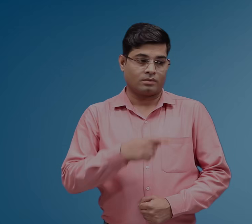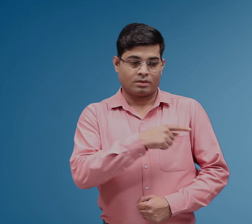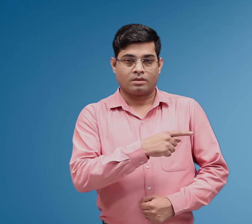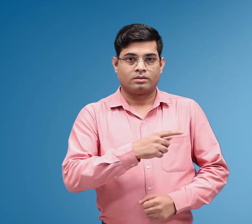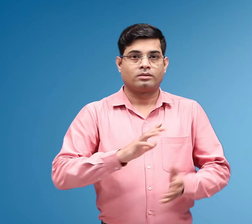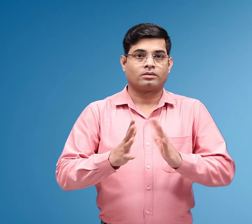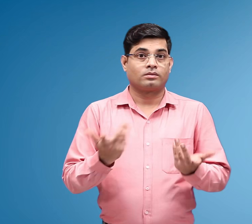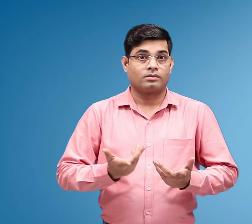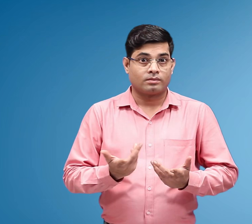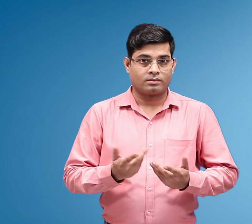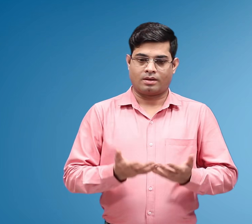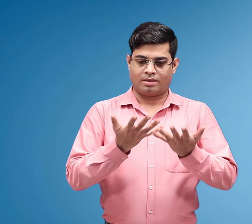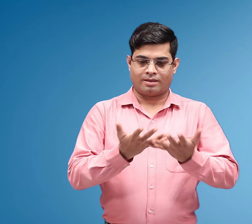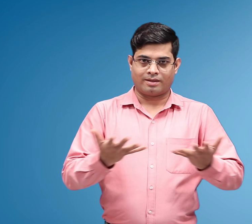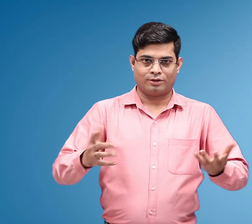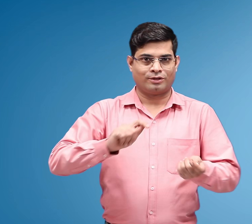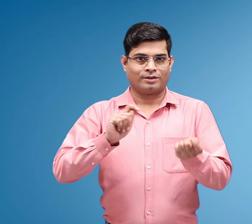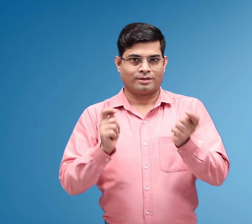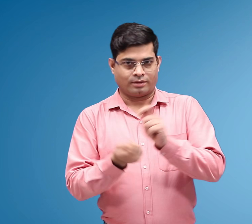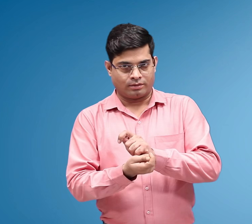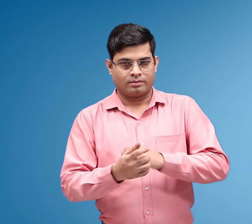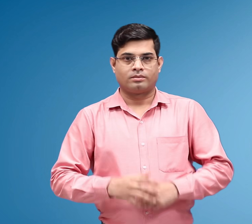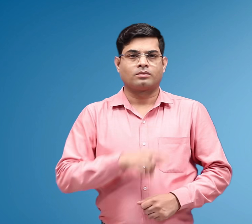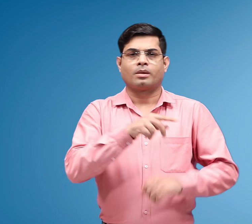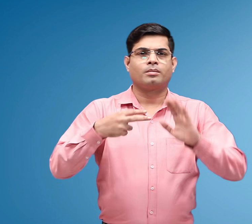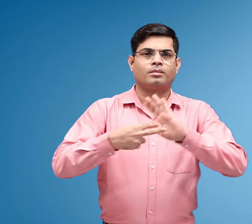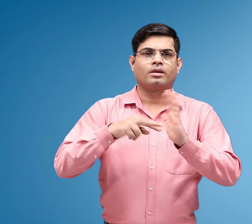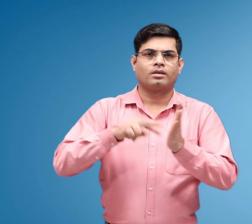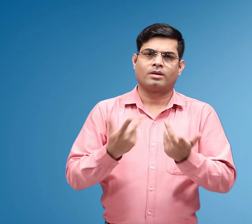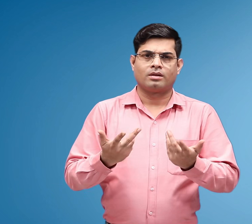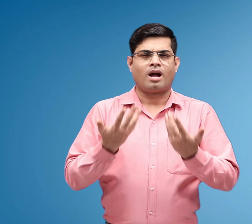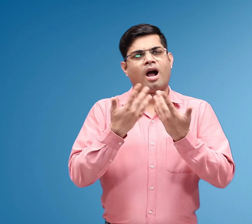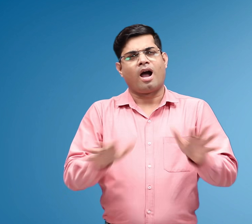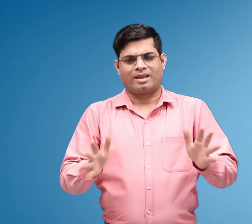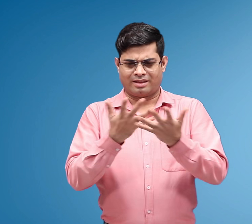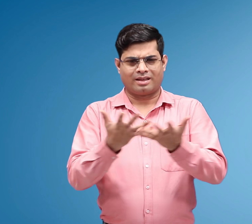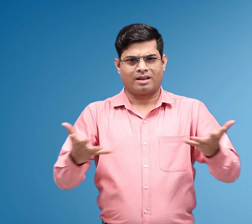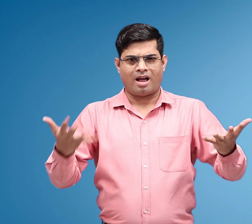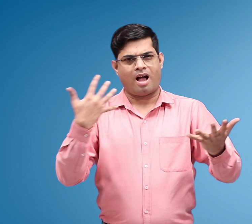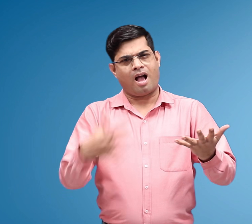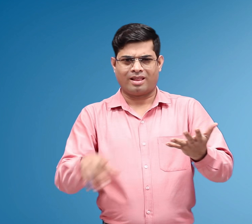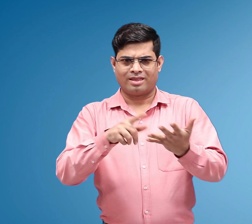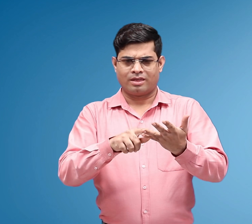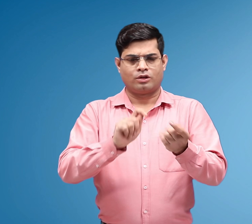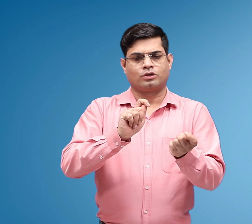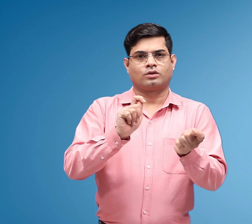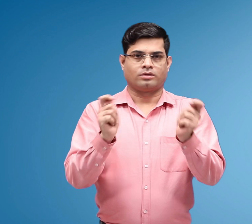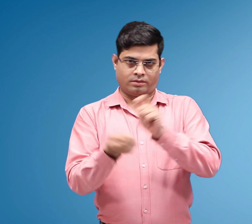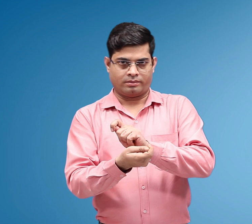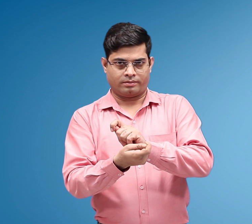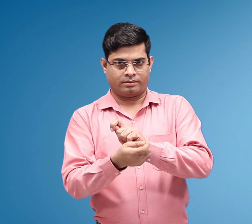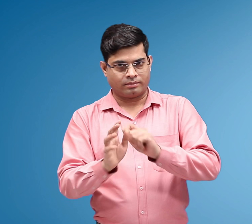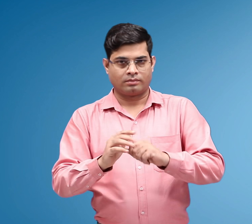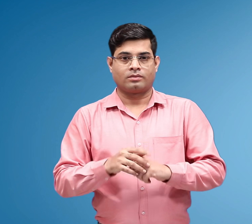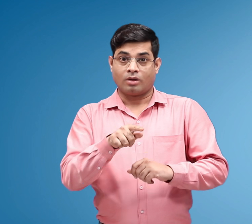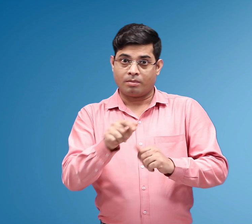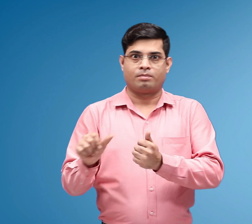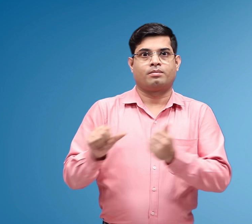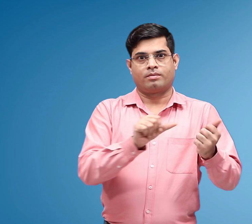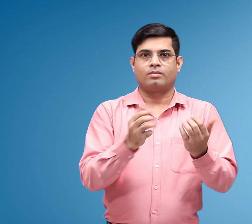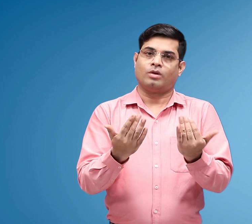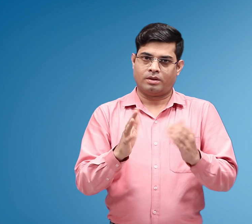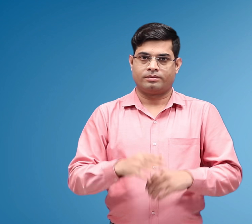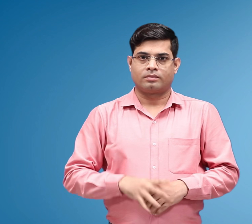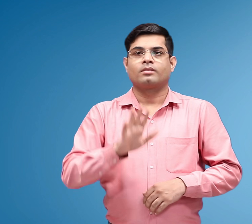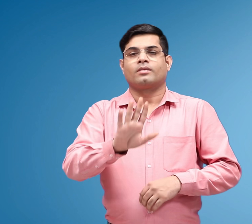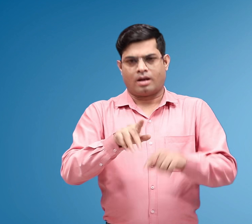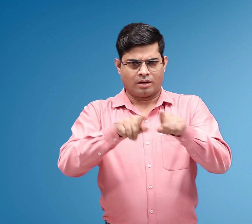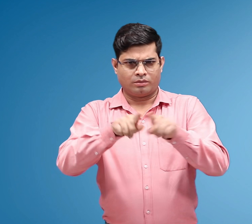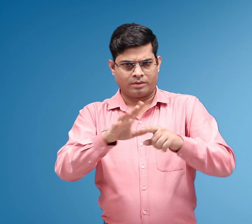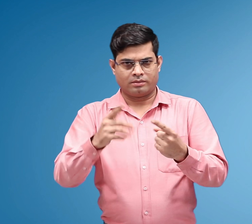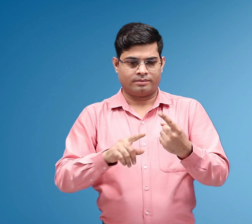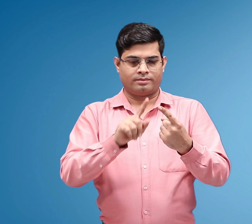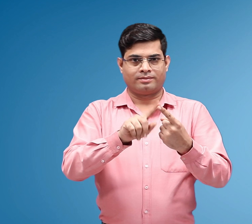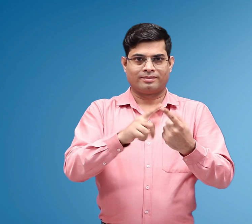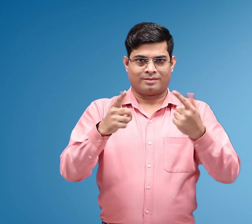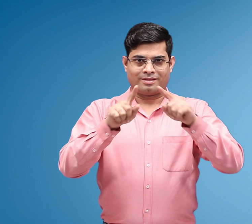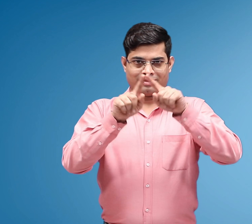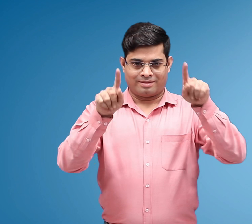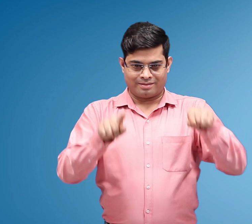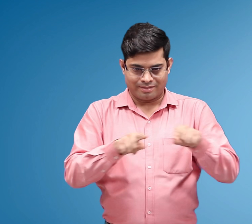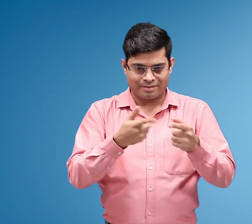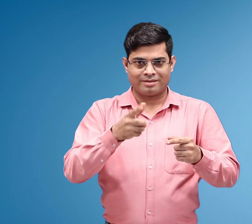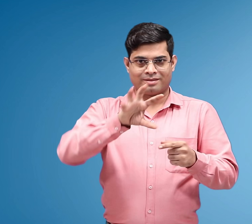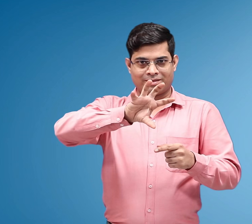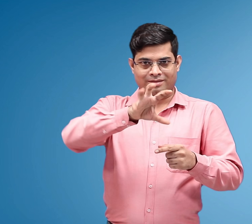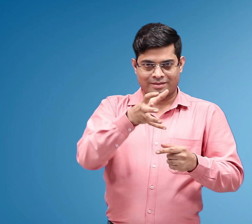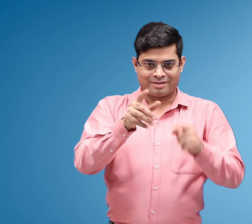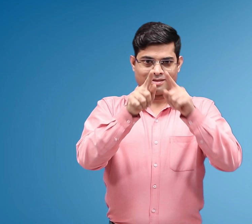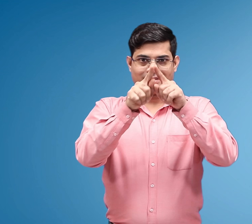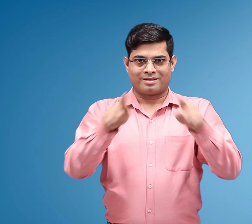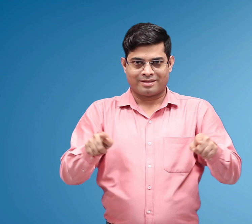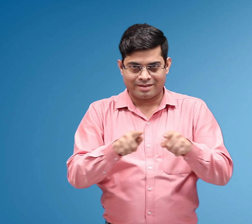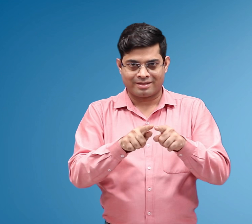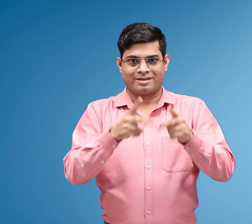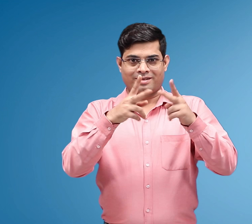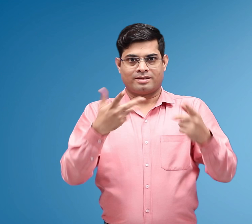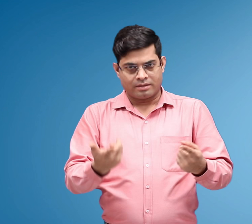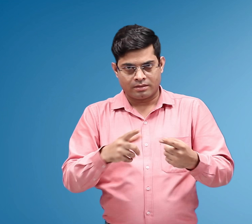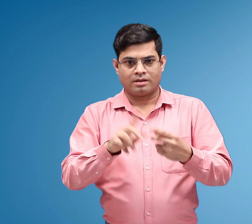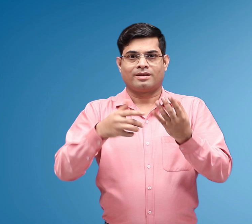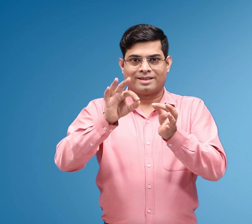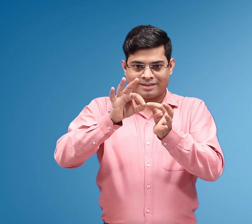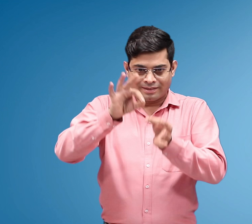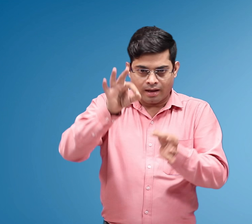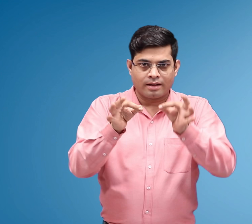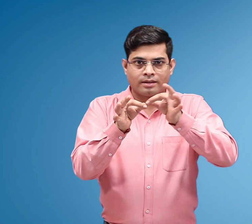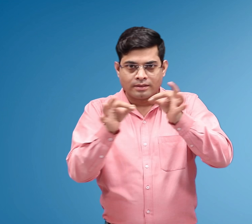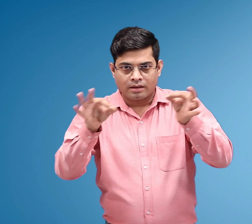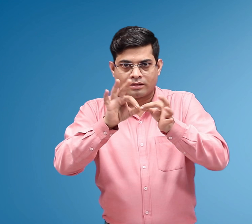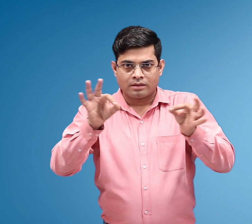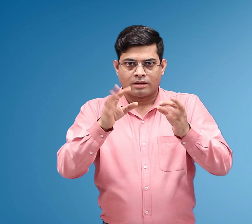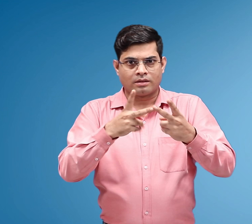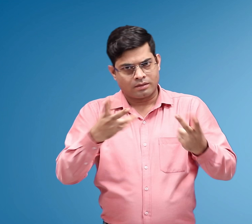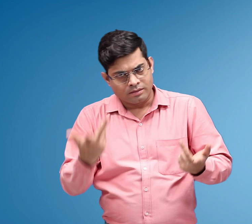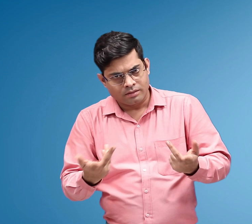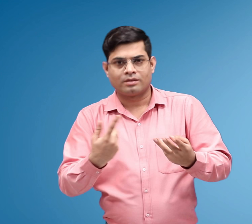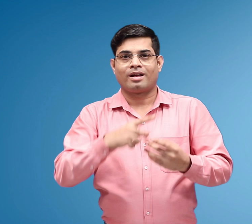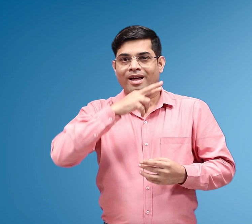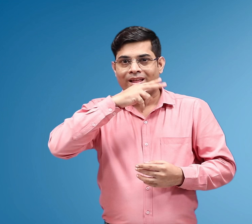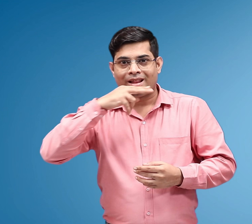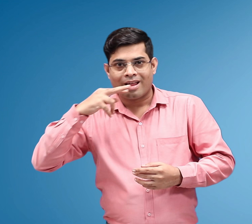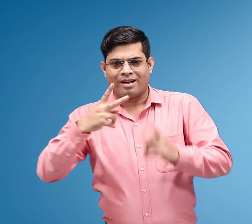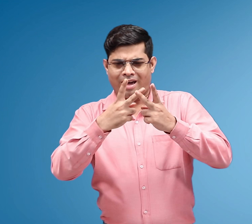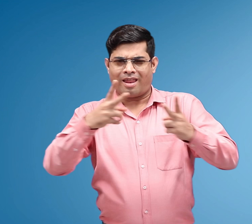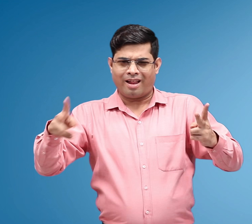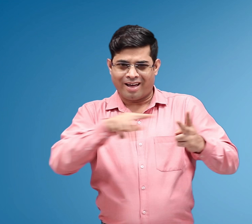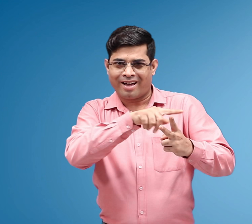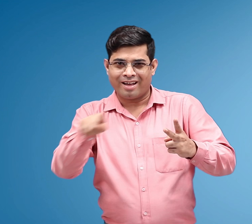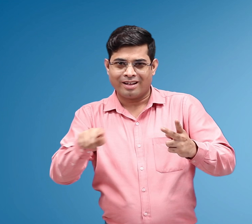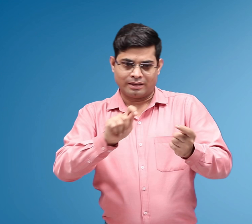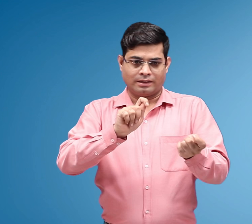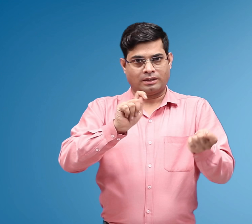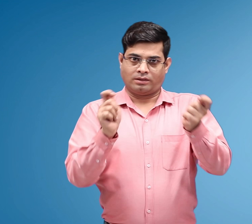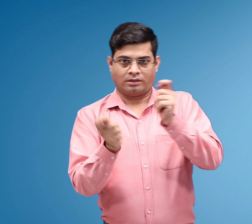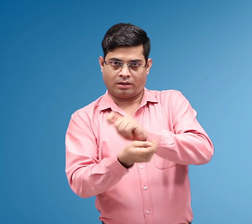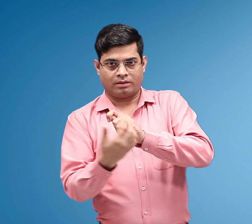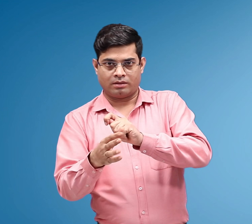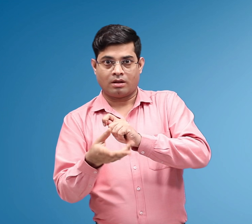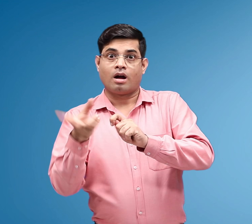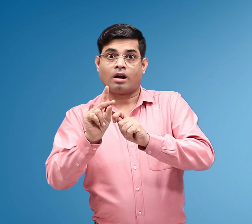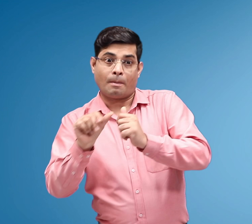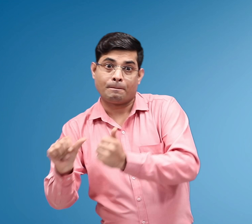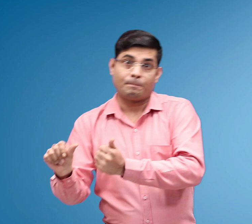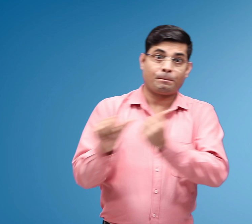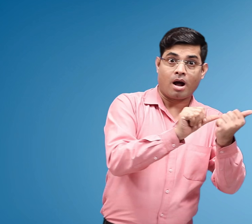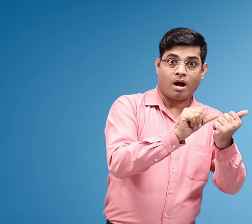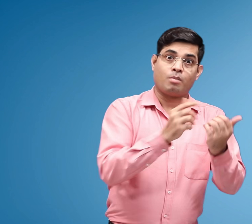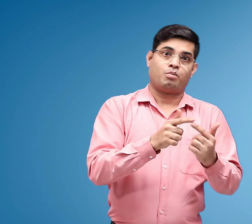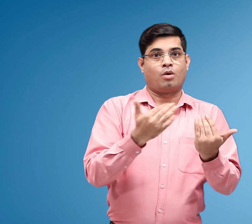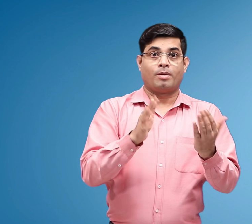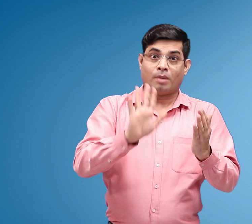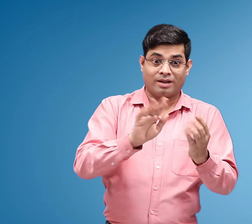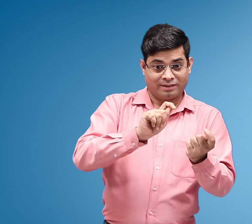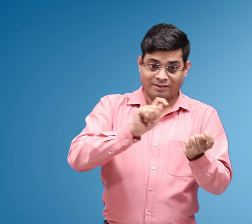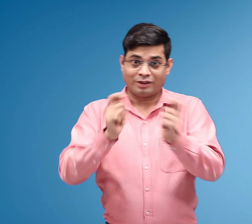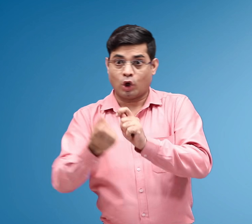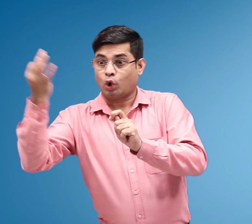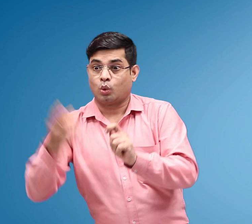Physical Change. This sign means physical change, a change in which a substance undergoes a change in its physical properties such as shape, size, color, etc. It's called a physical change. A physical change is generally reversible.